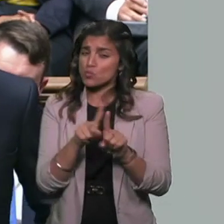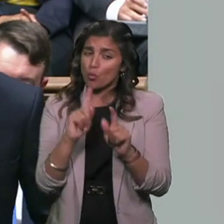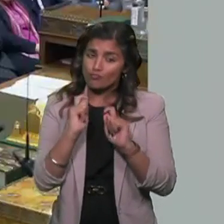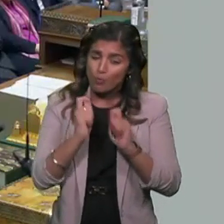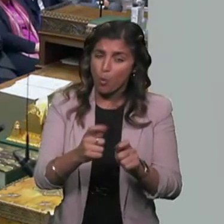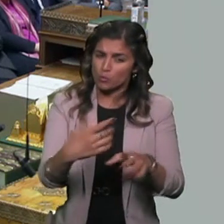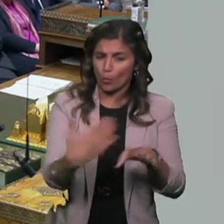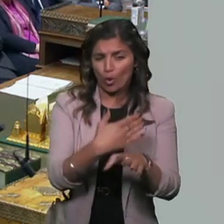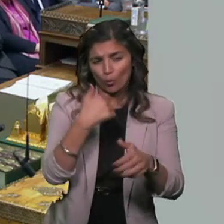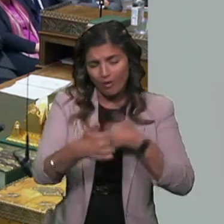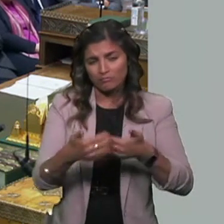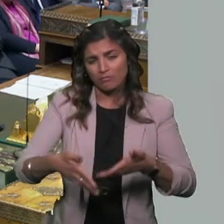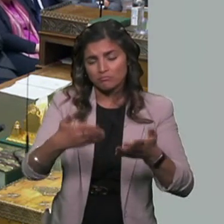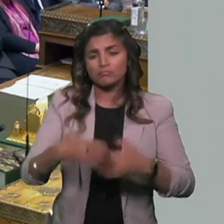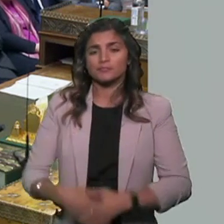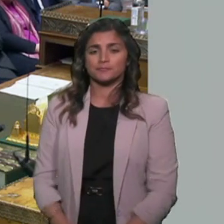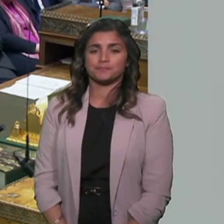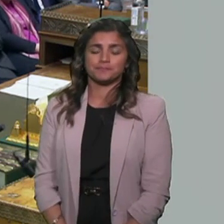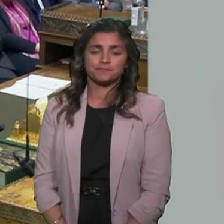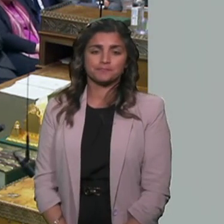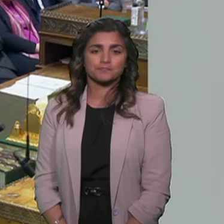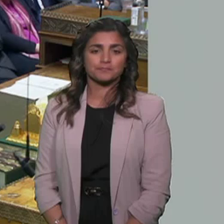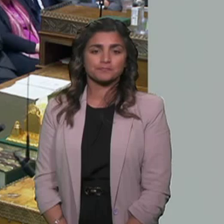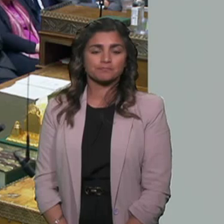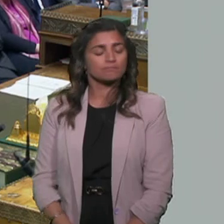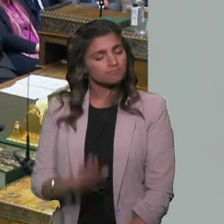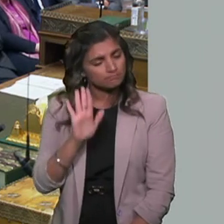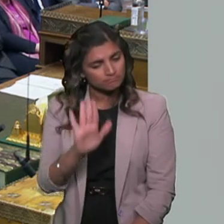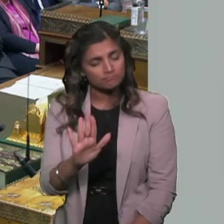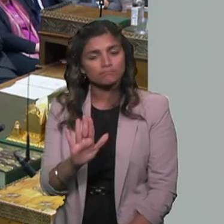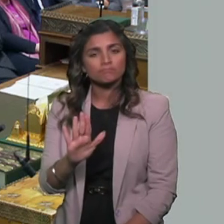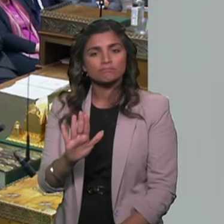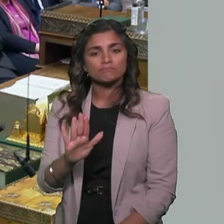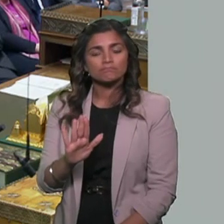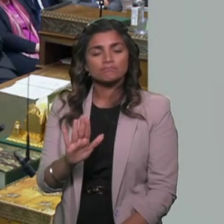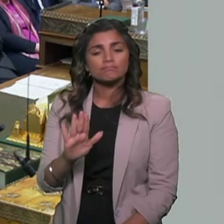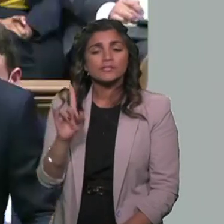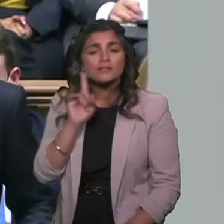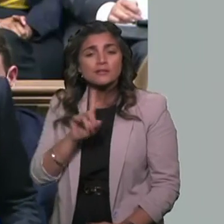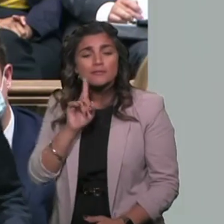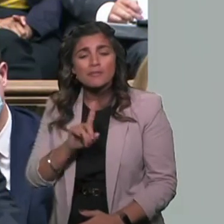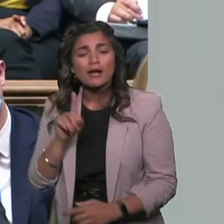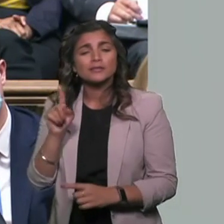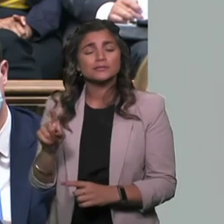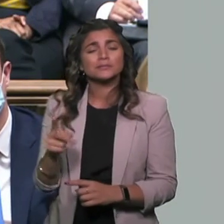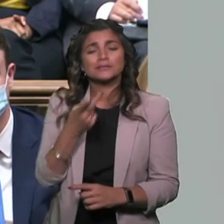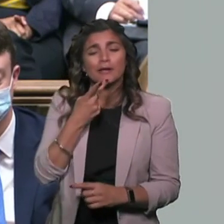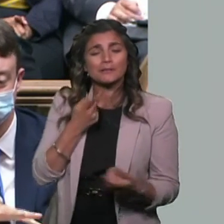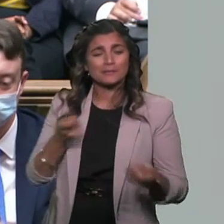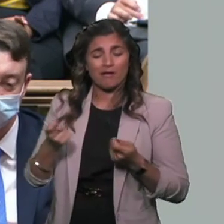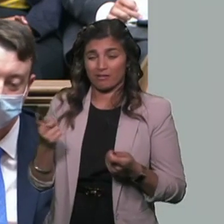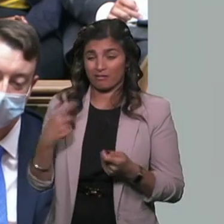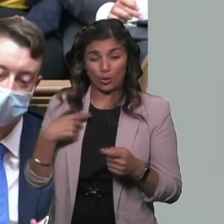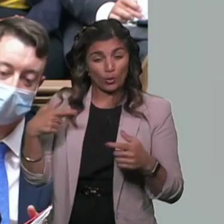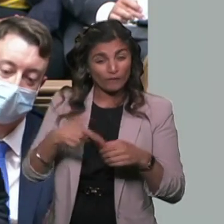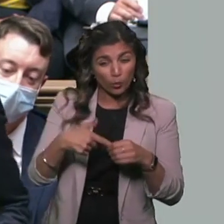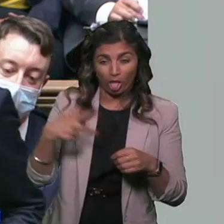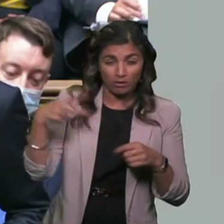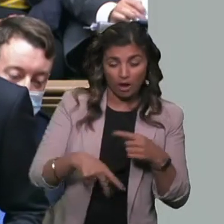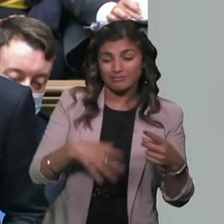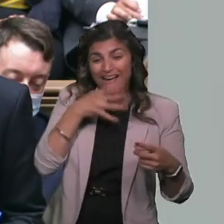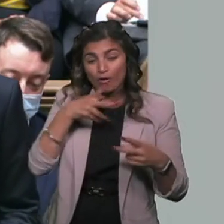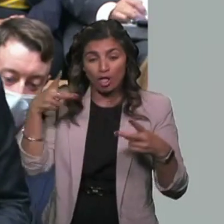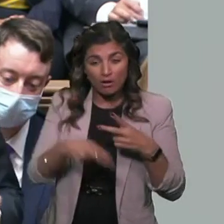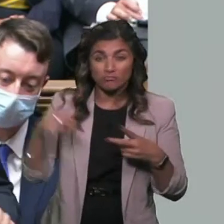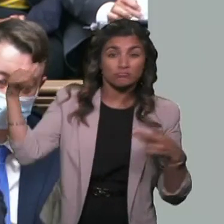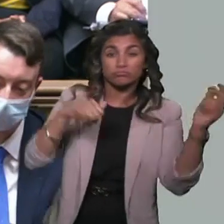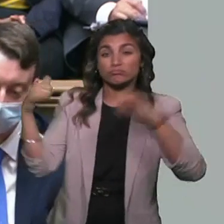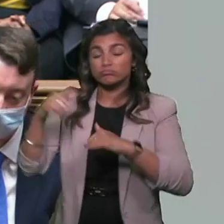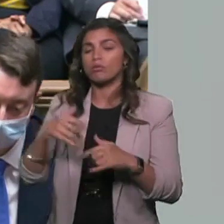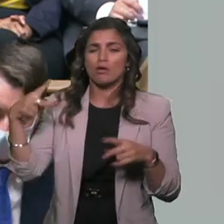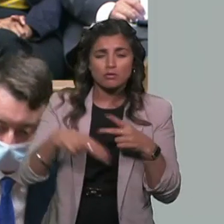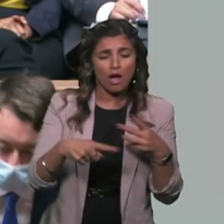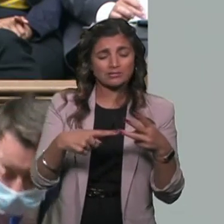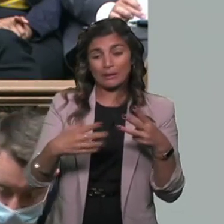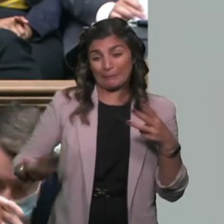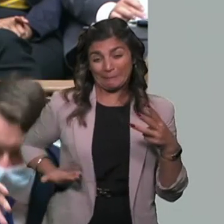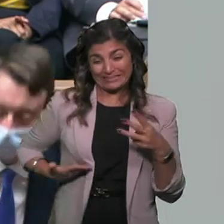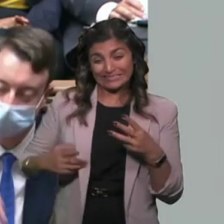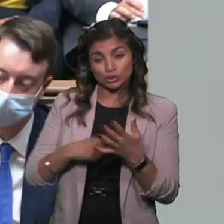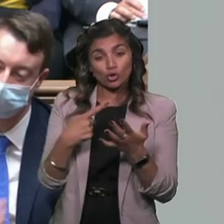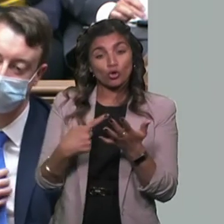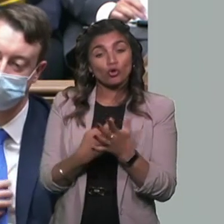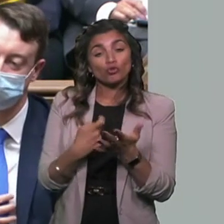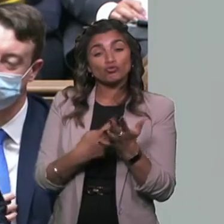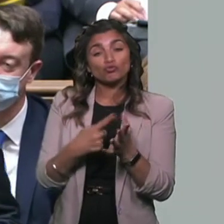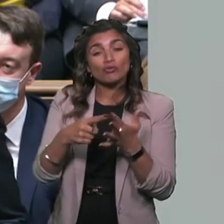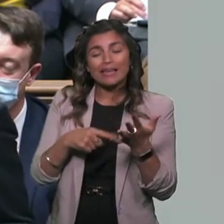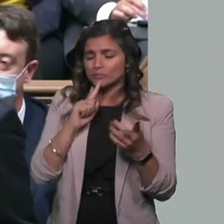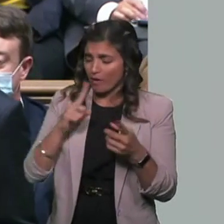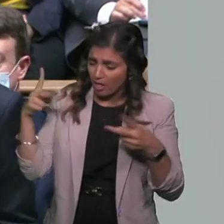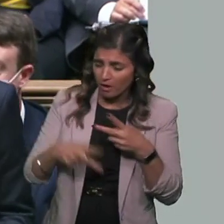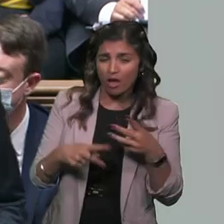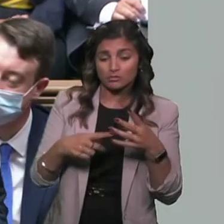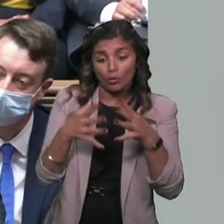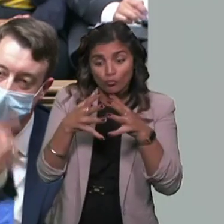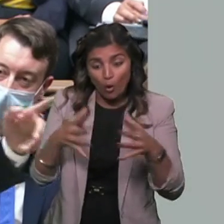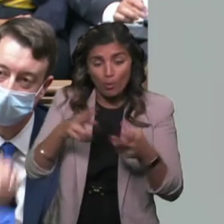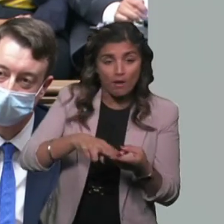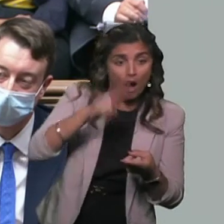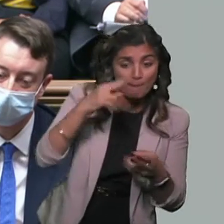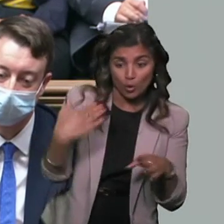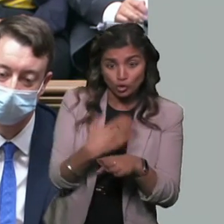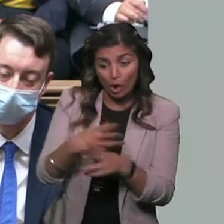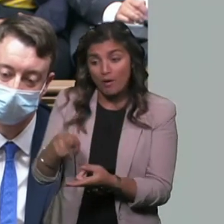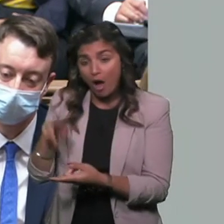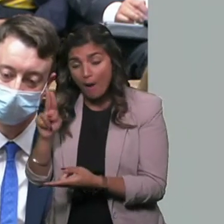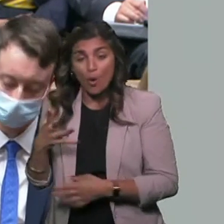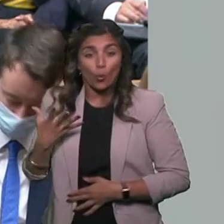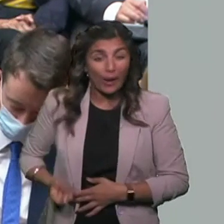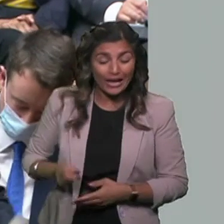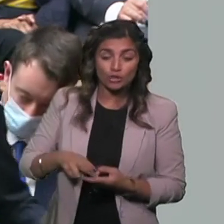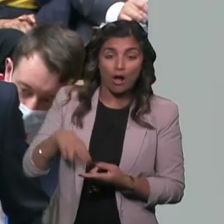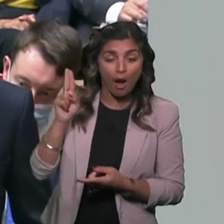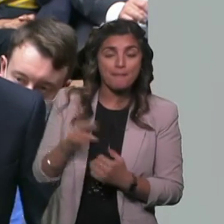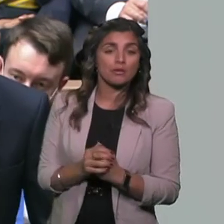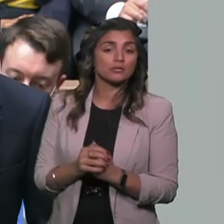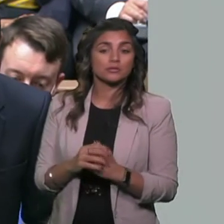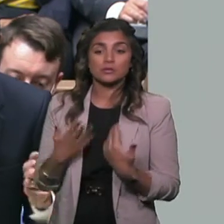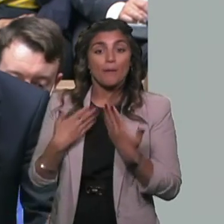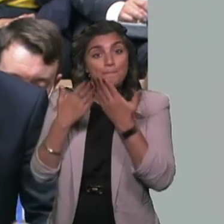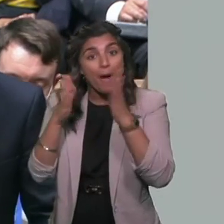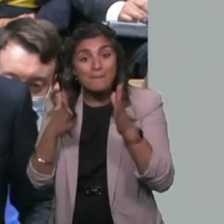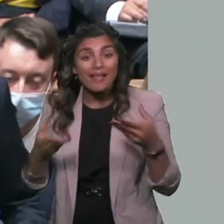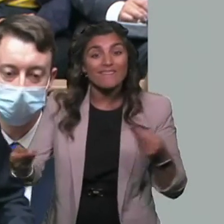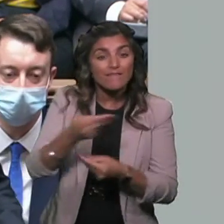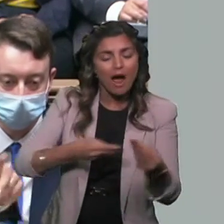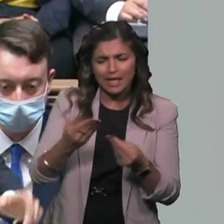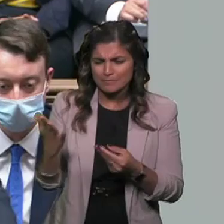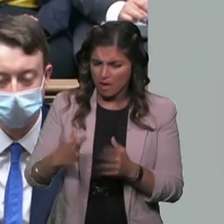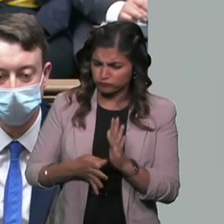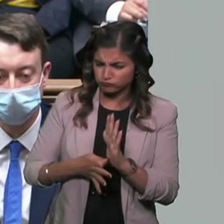So, fuel duty cut, air passenger duty cut, alcohol duty cut, the biggest cut to business rates in 30 years, growth up, jobs up, wages up, public finances back in